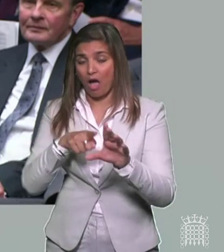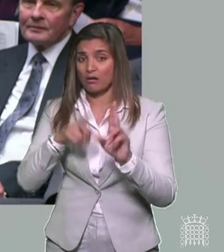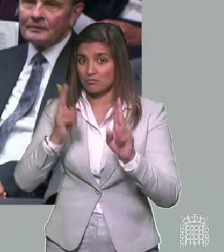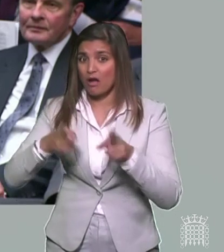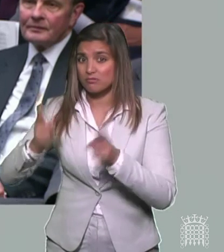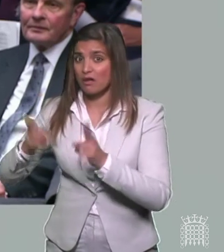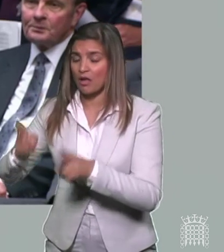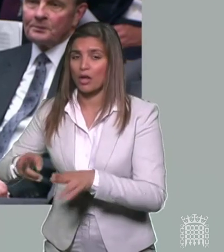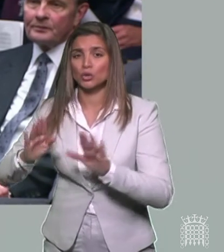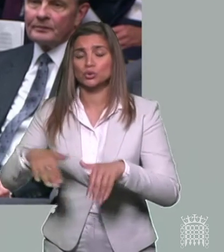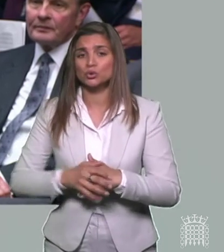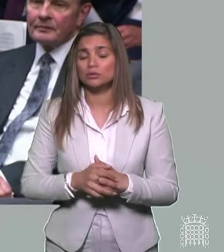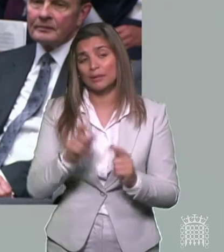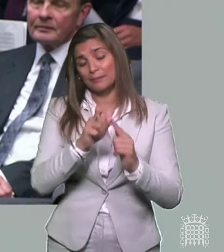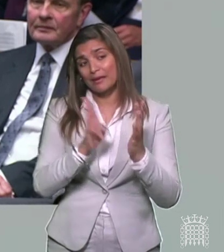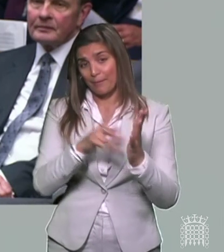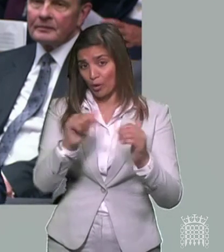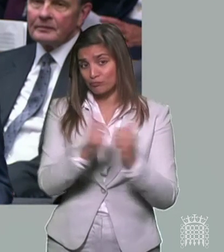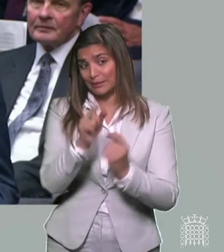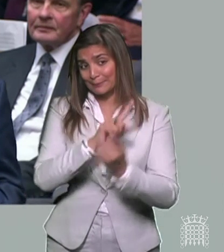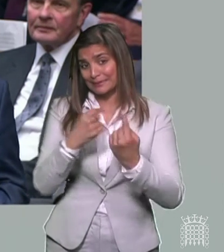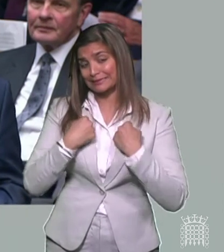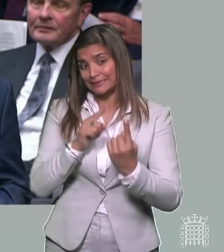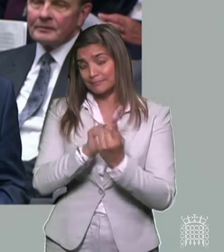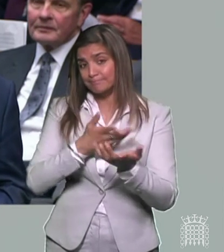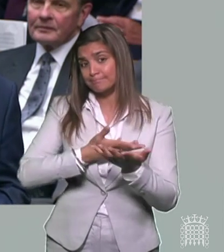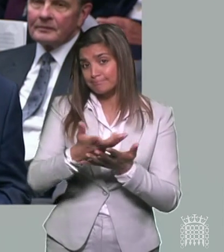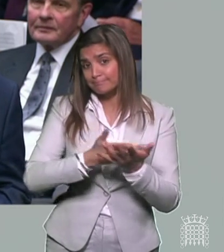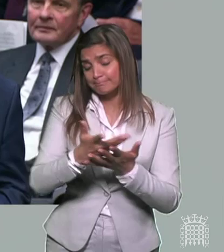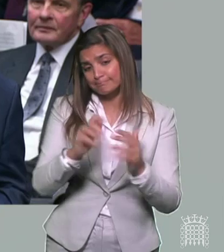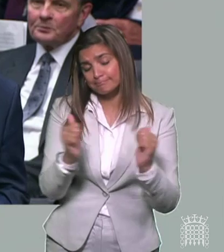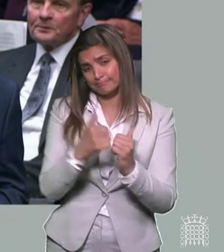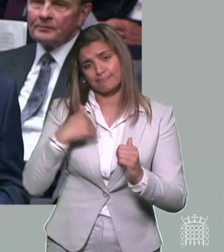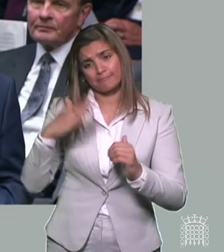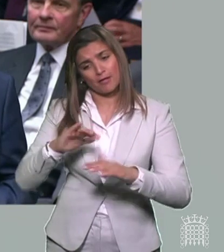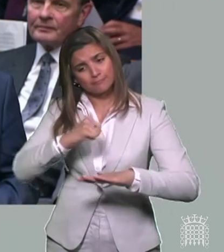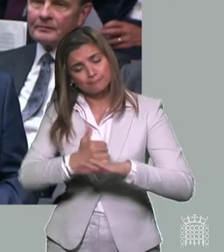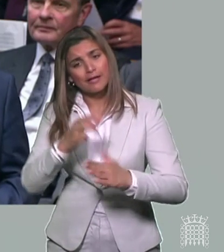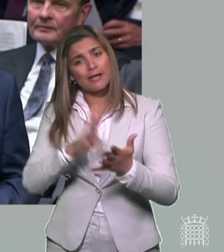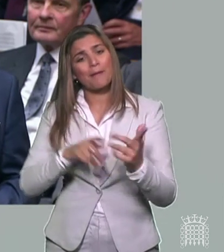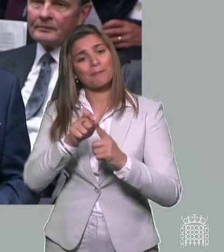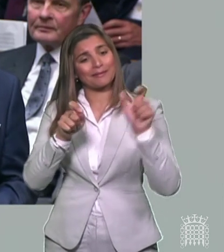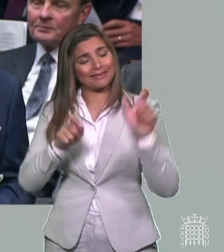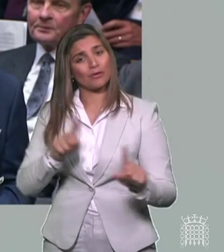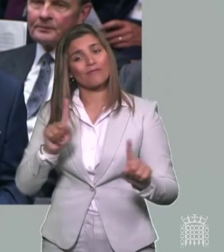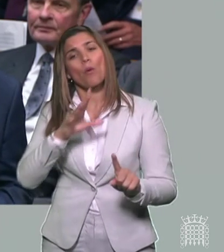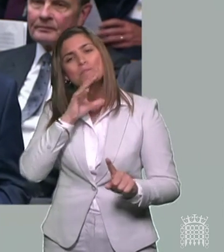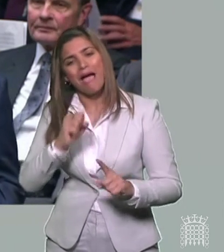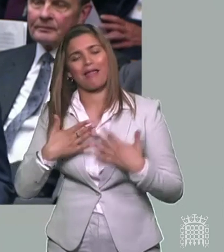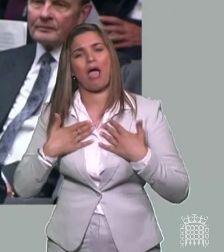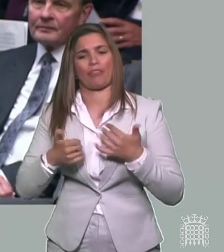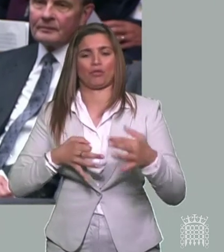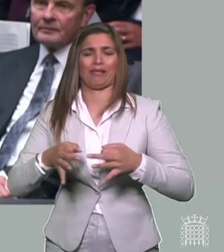Will the Prime Minister meet me to discuss the merits of having a Minister for men, and the benefits of a men’s health strategy?